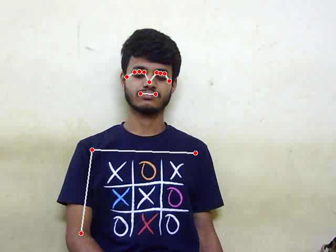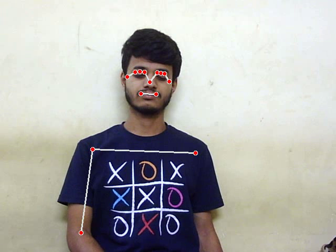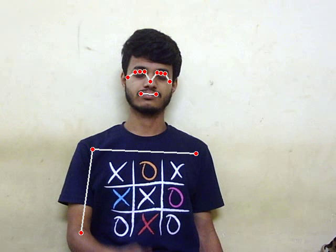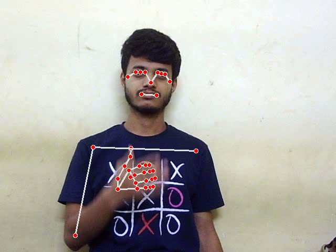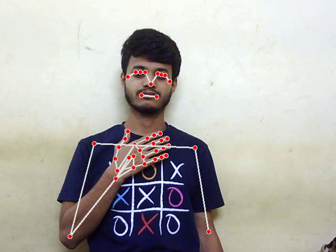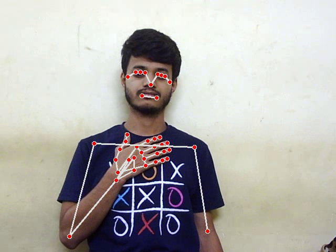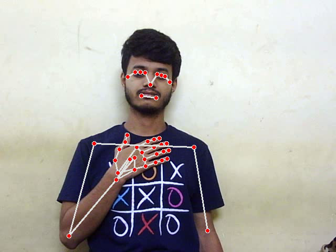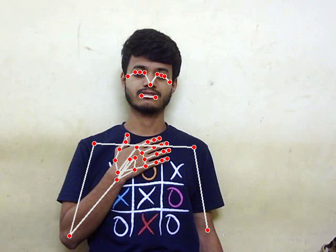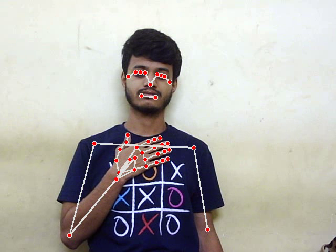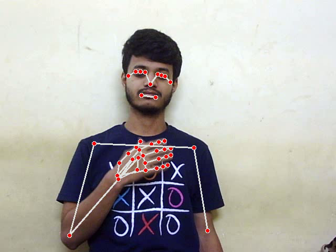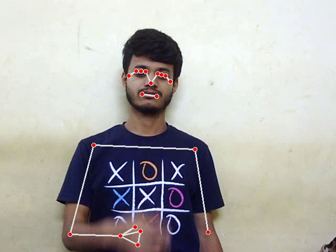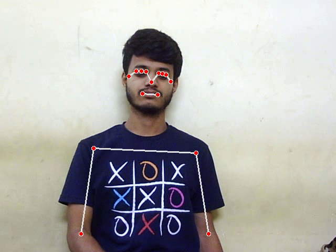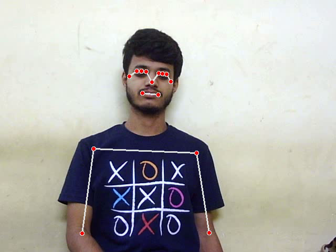my